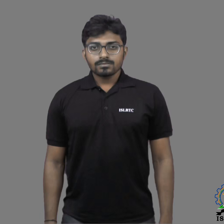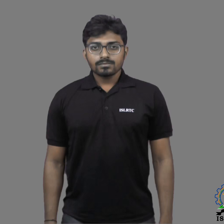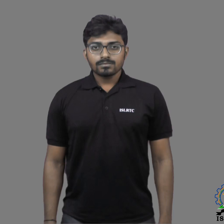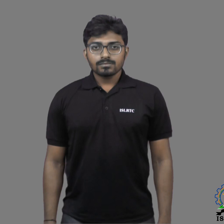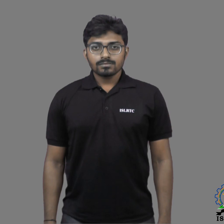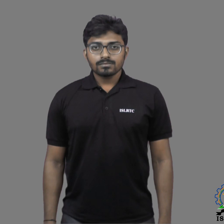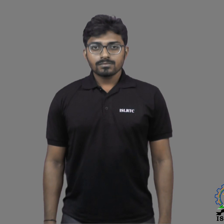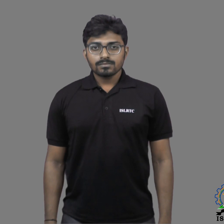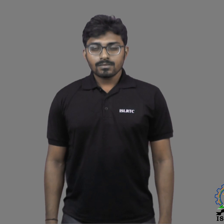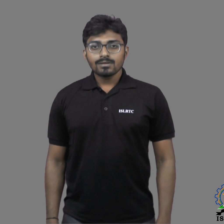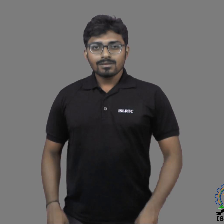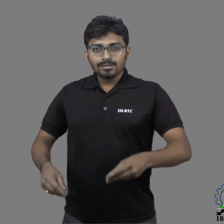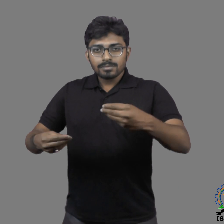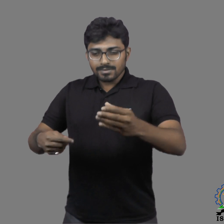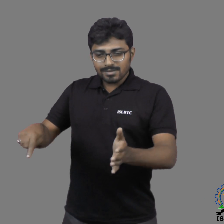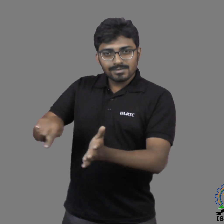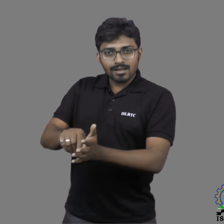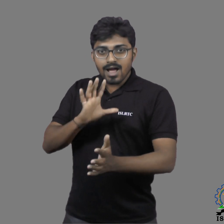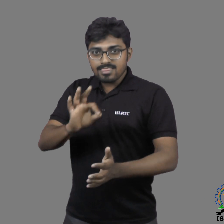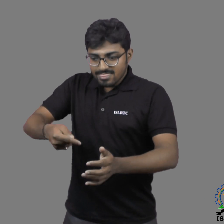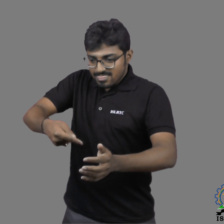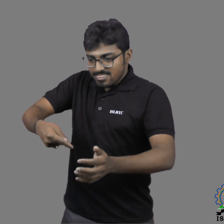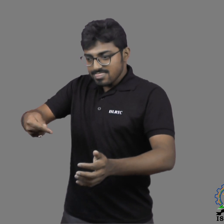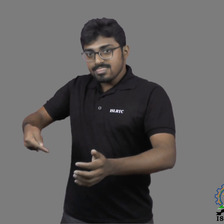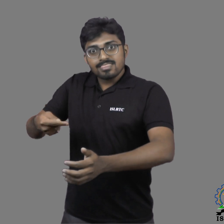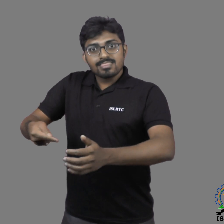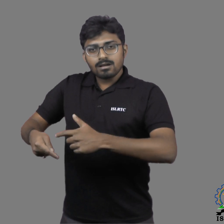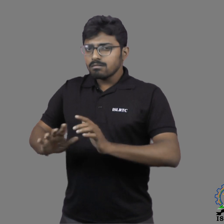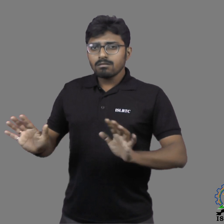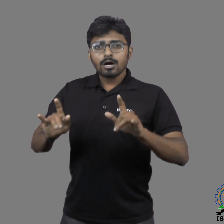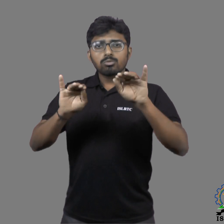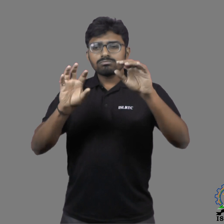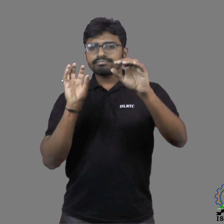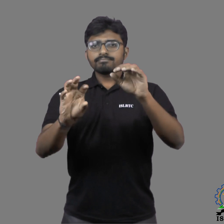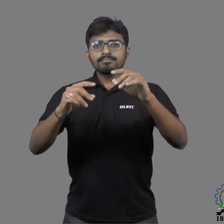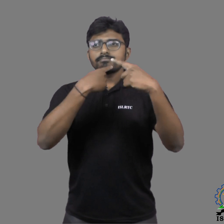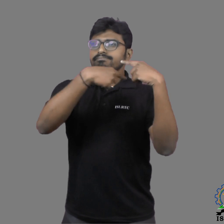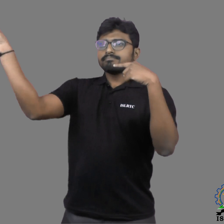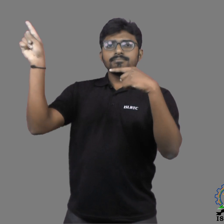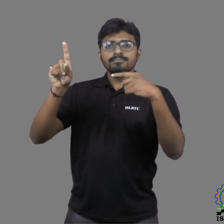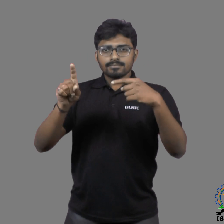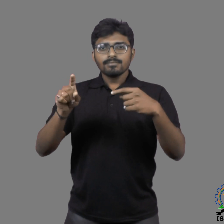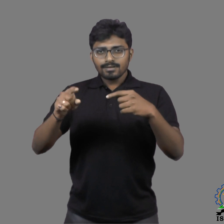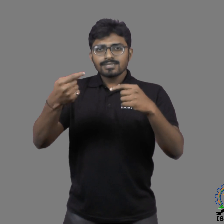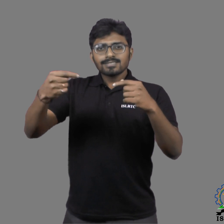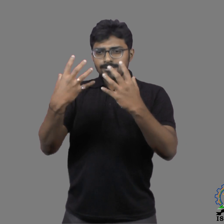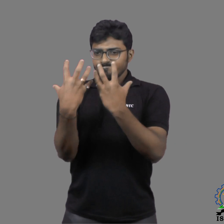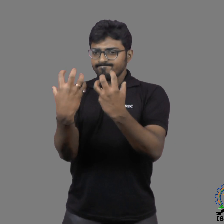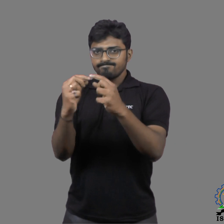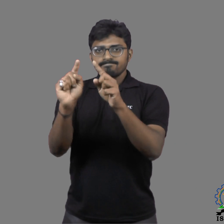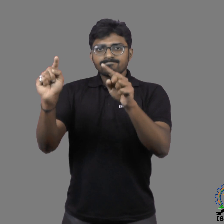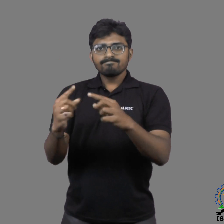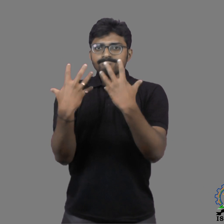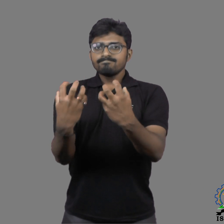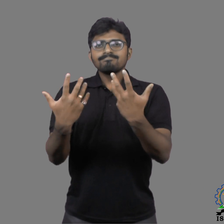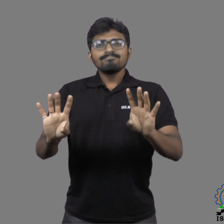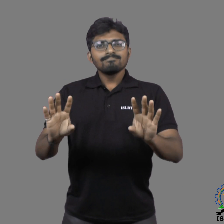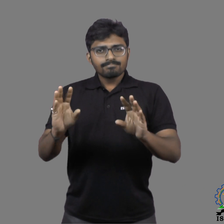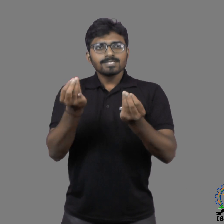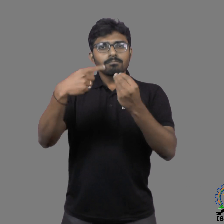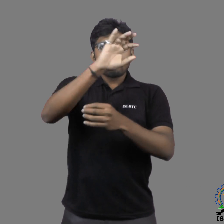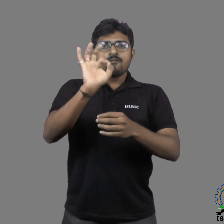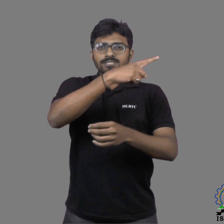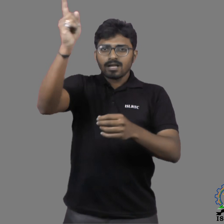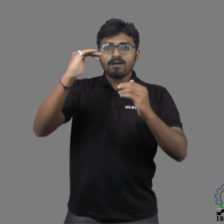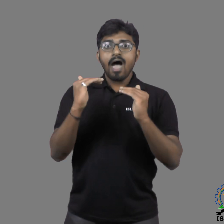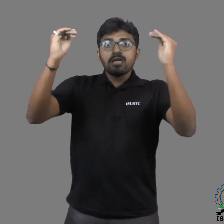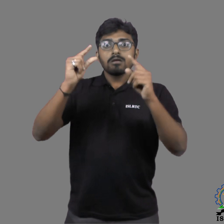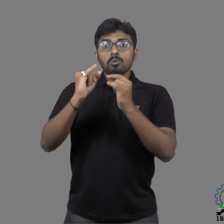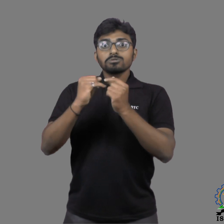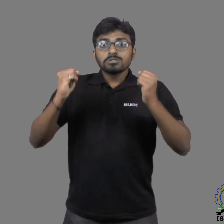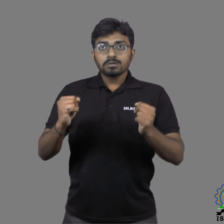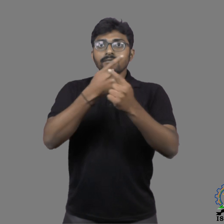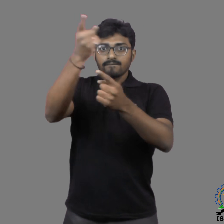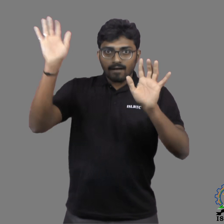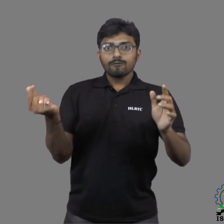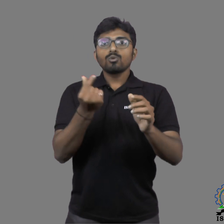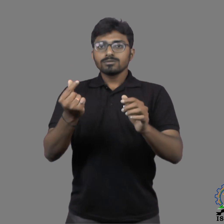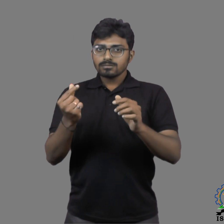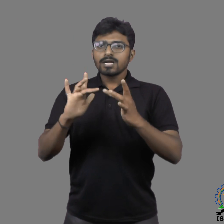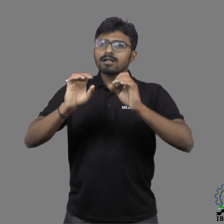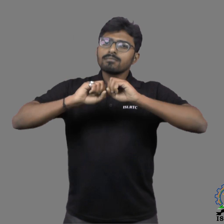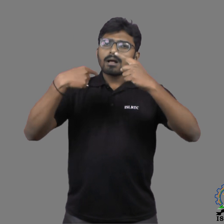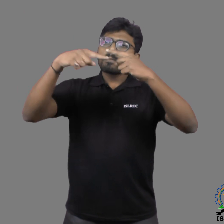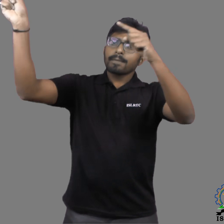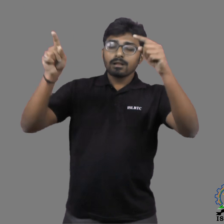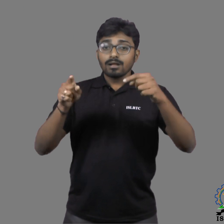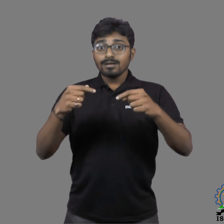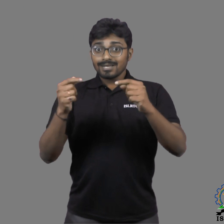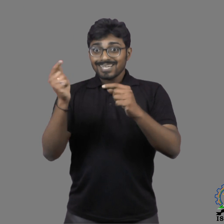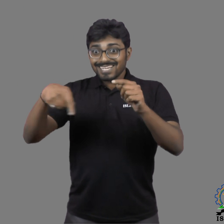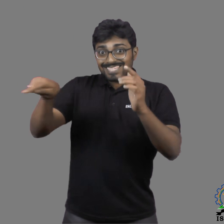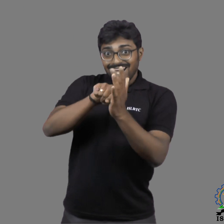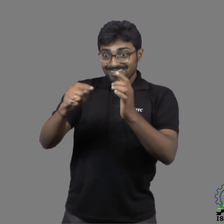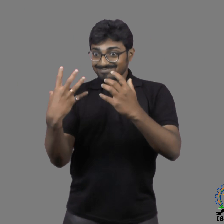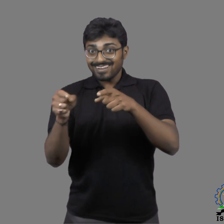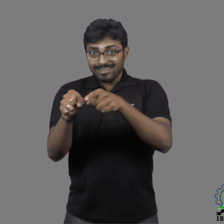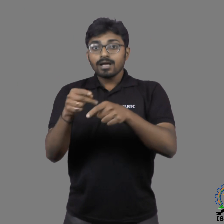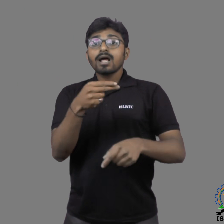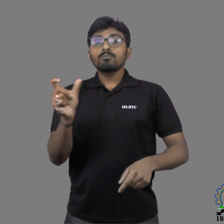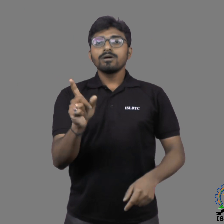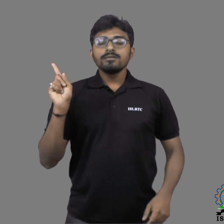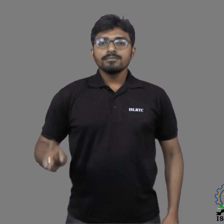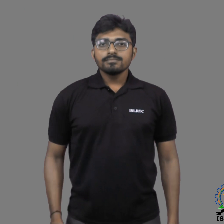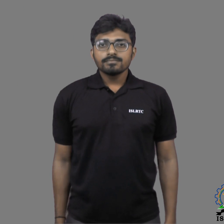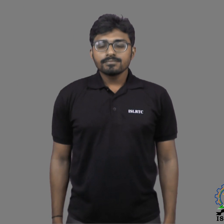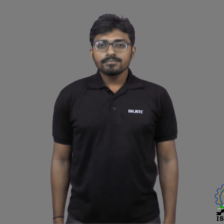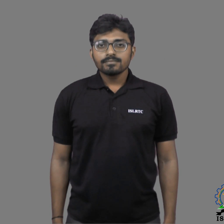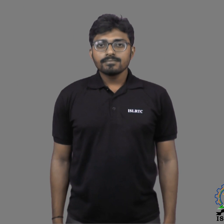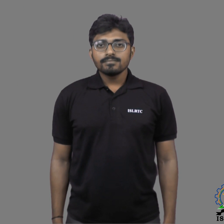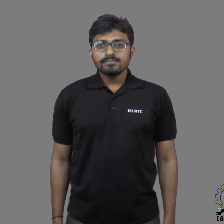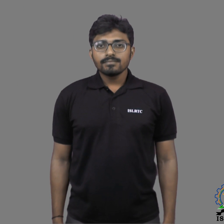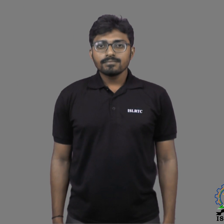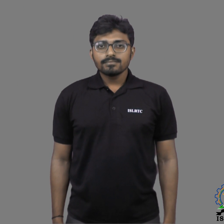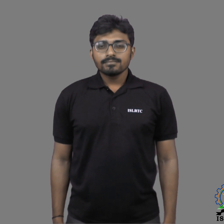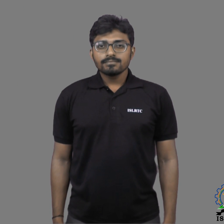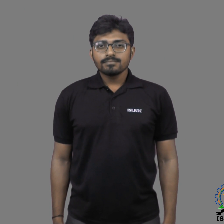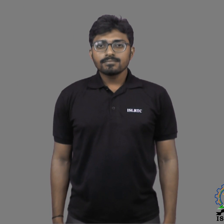Electronic Signature